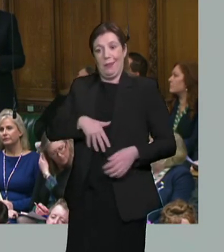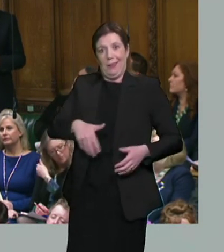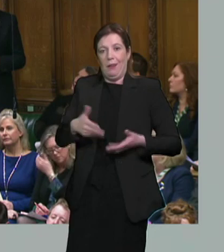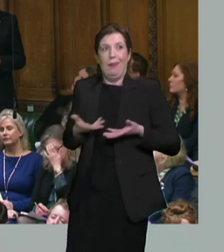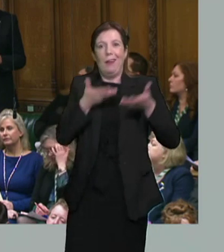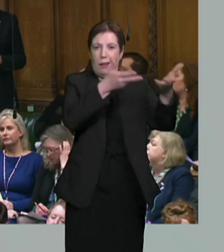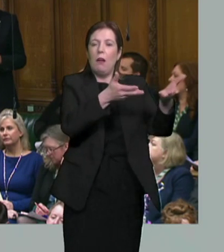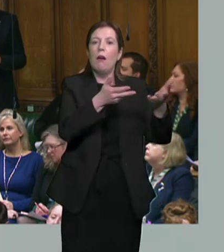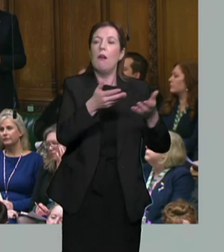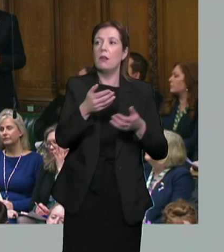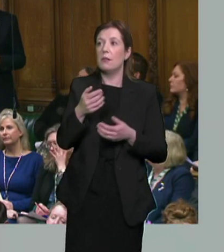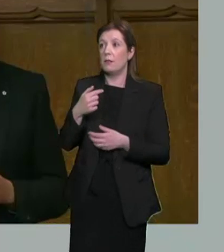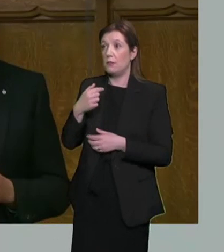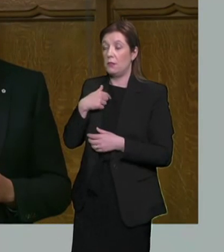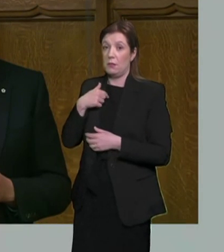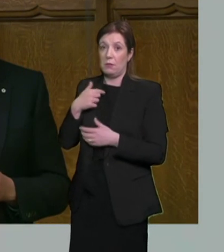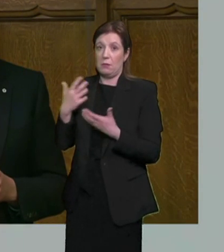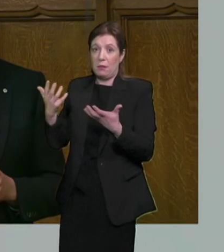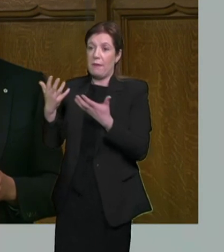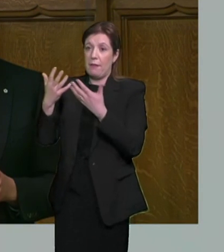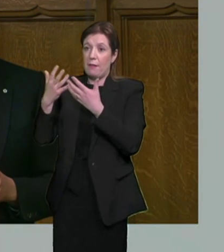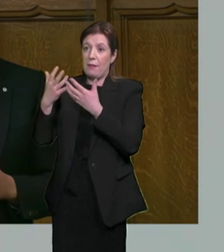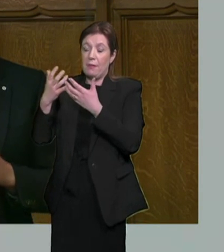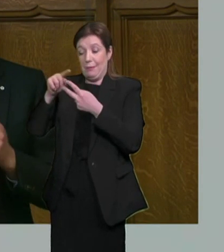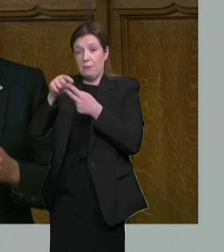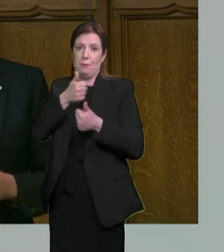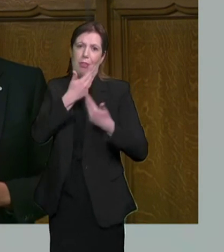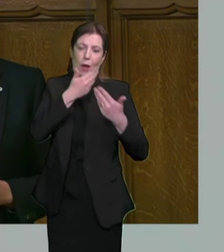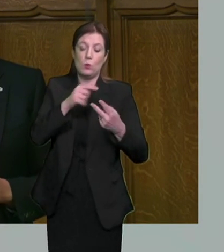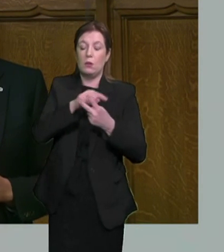Sadly, in my role as chair of the all-party group against antisemitism, the news is not so positive.